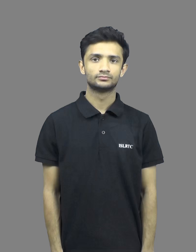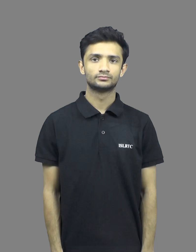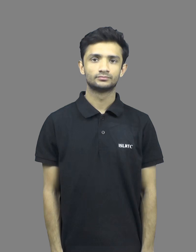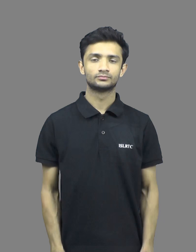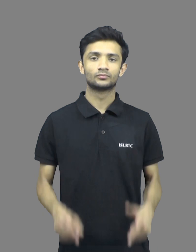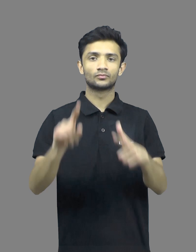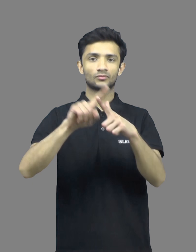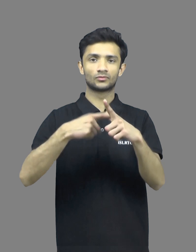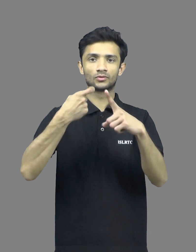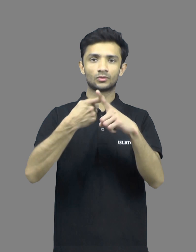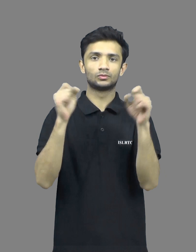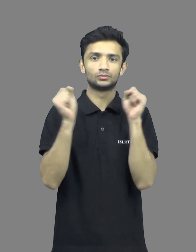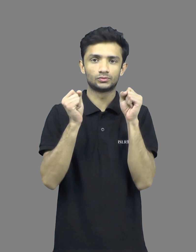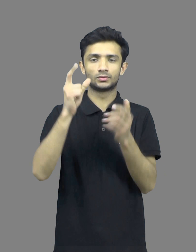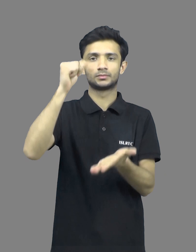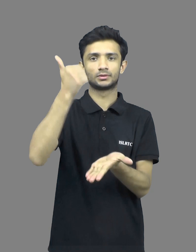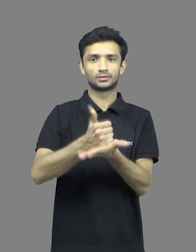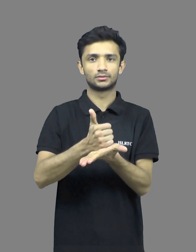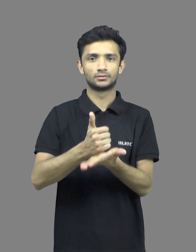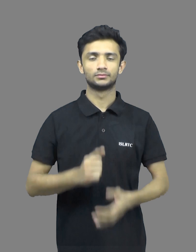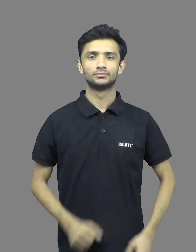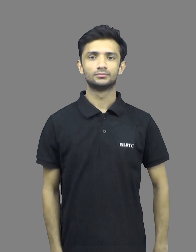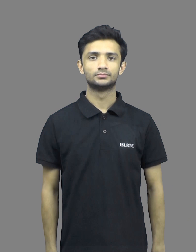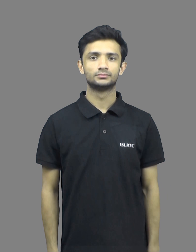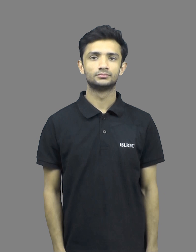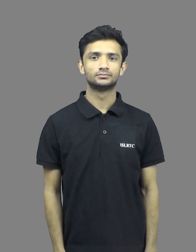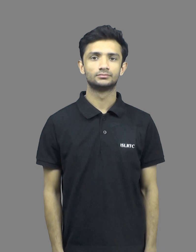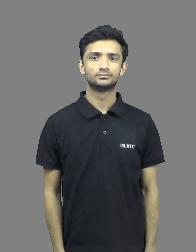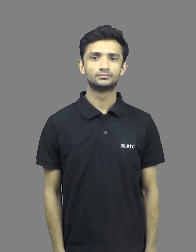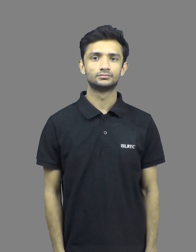J&k Bank